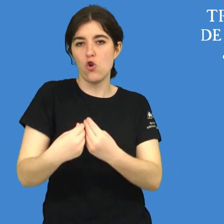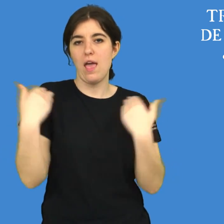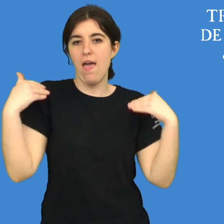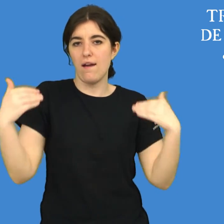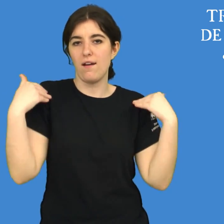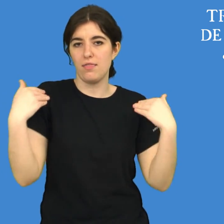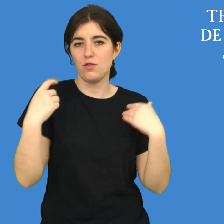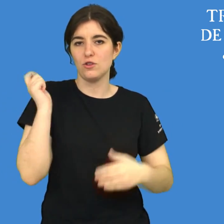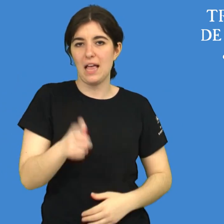ejercicio